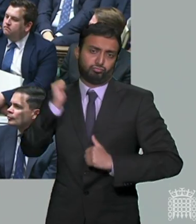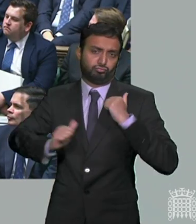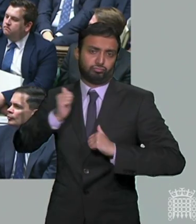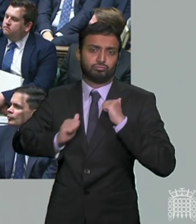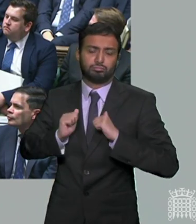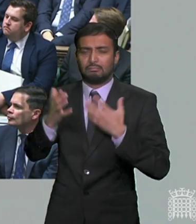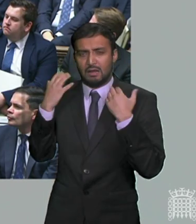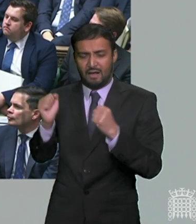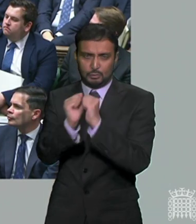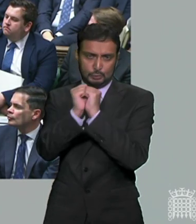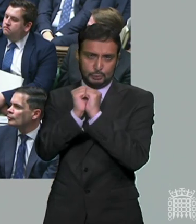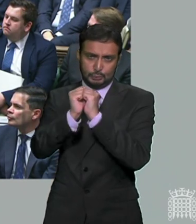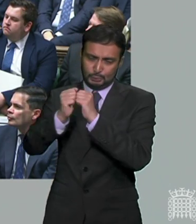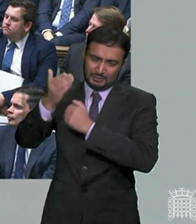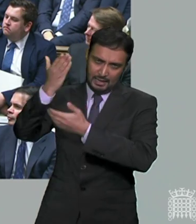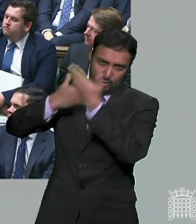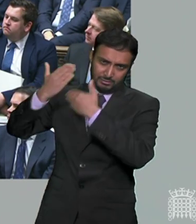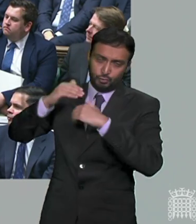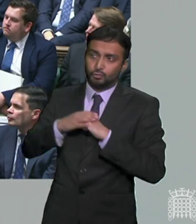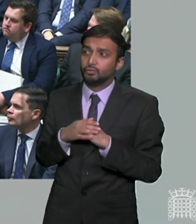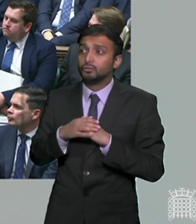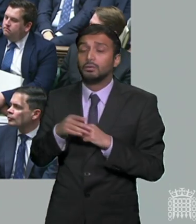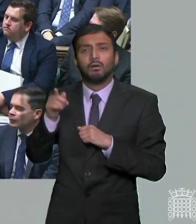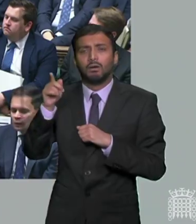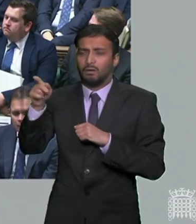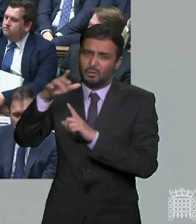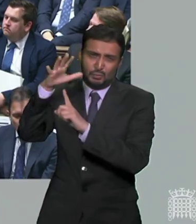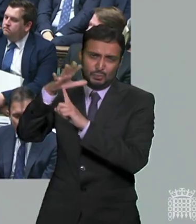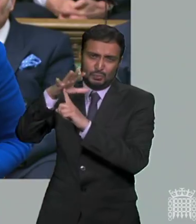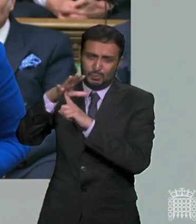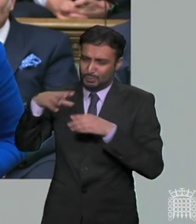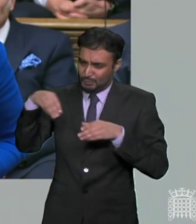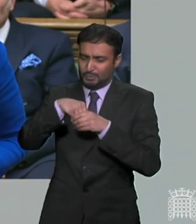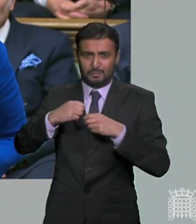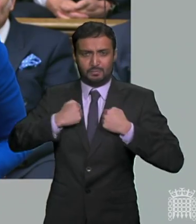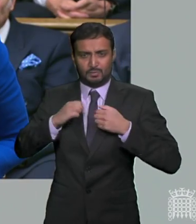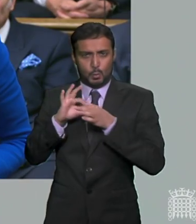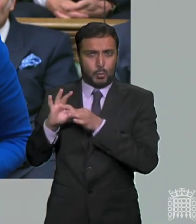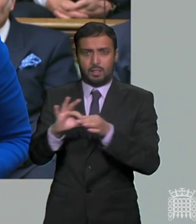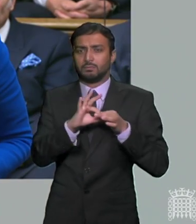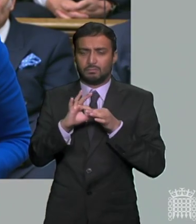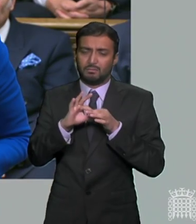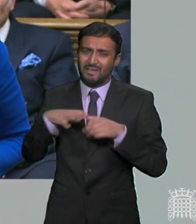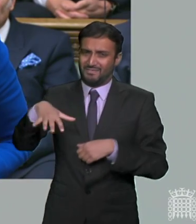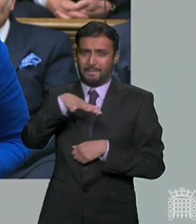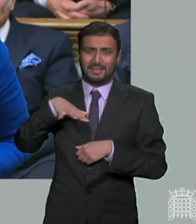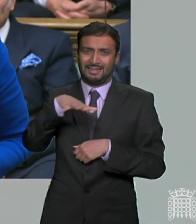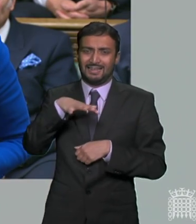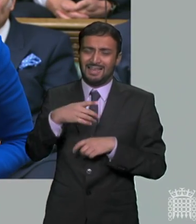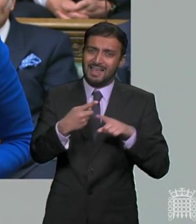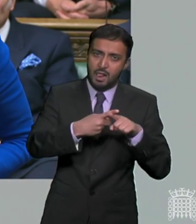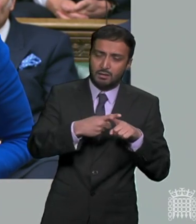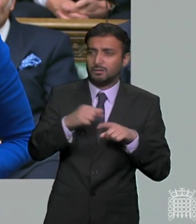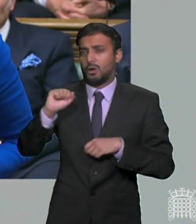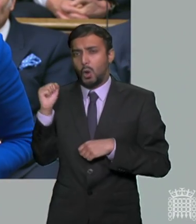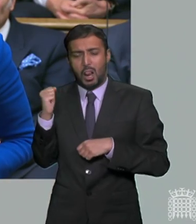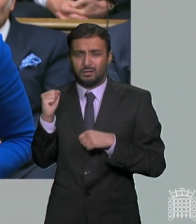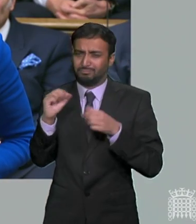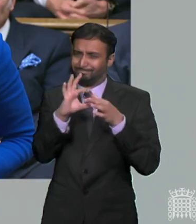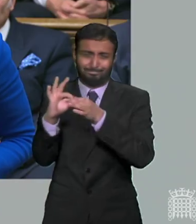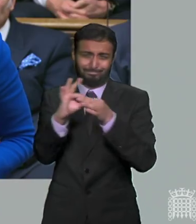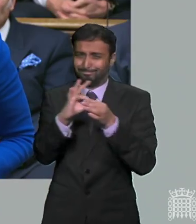It is a valued member of our family of nations—a Union of people bound through the generations by shared interests.